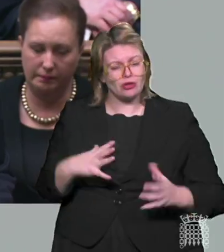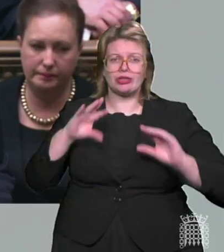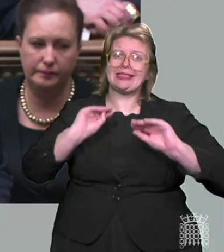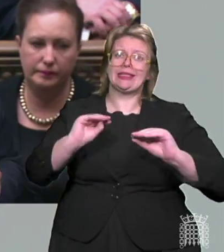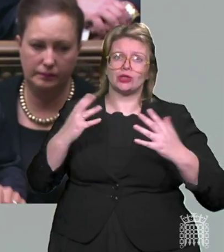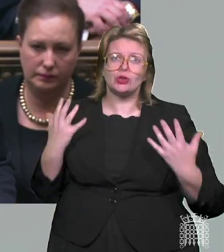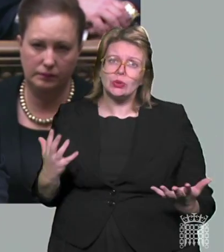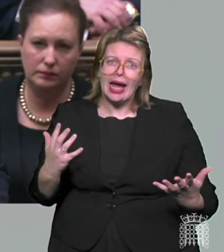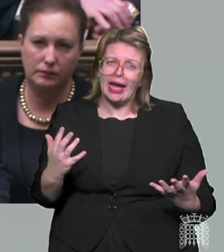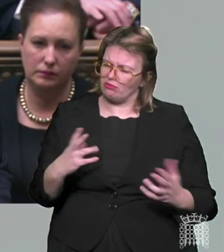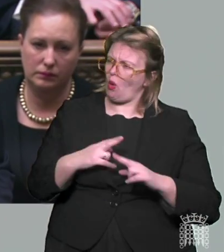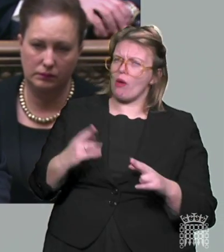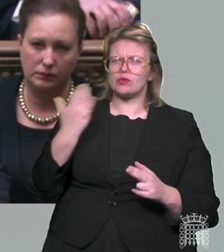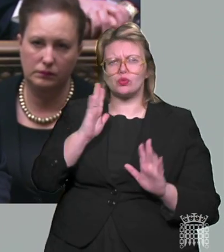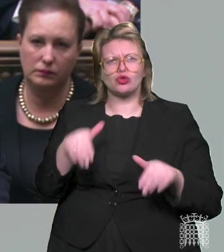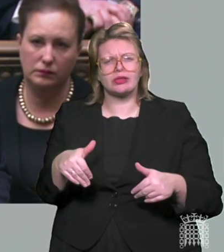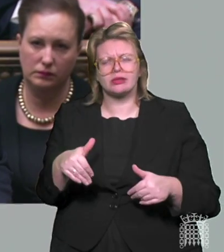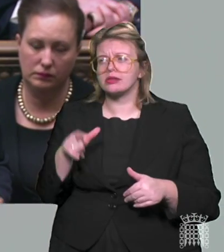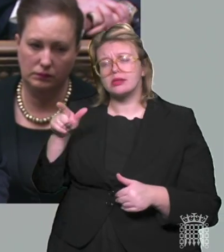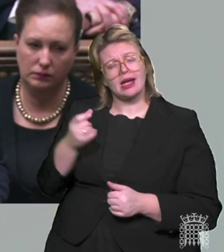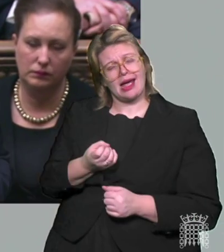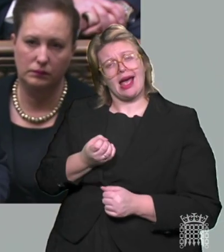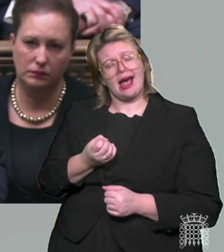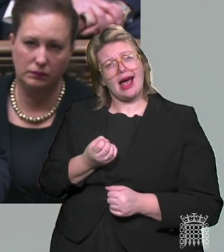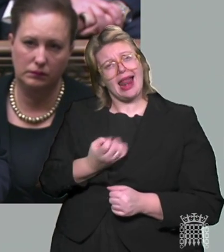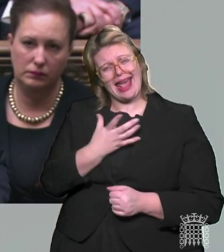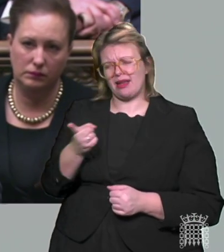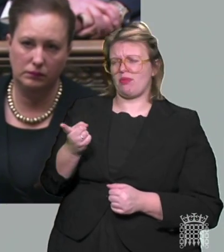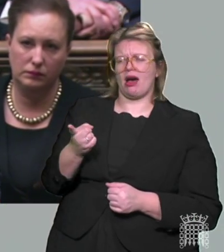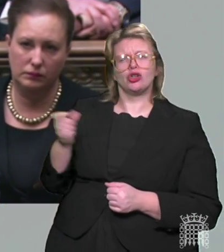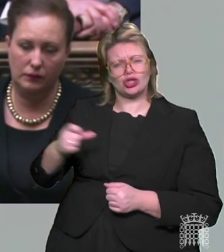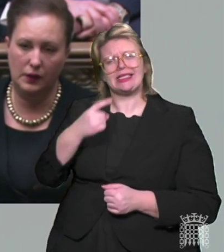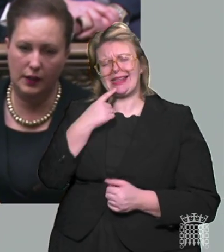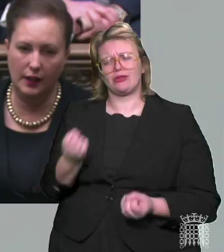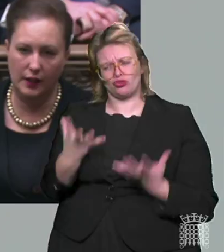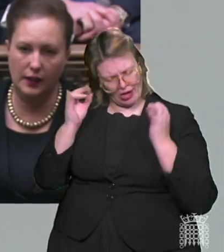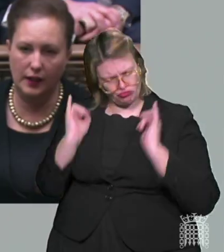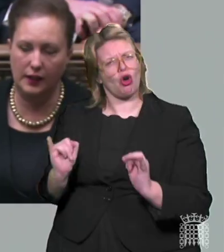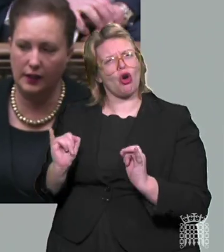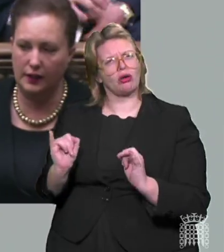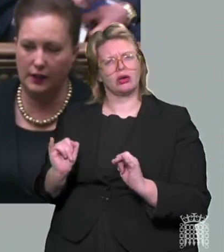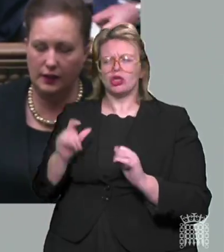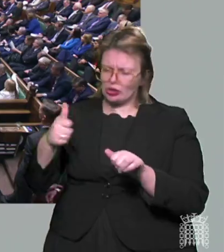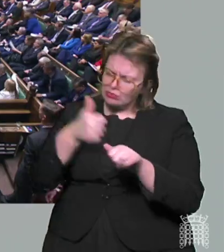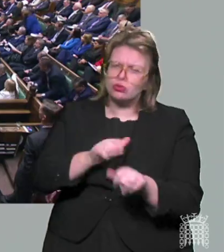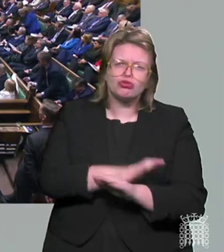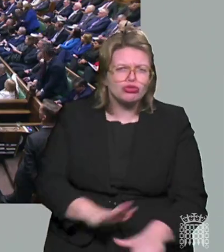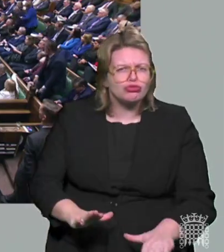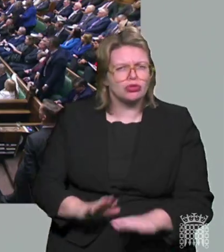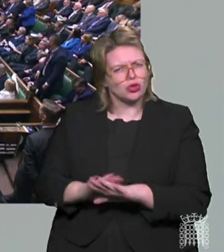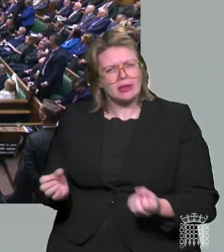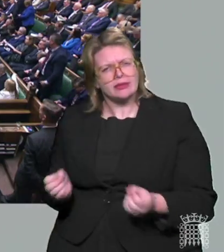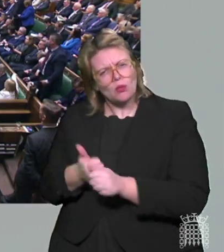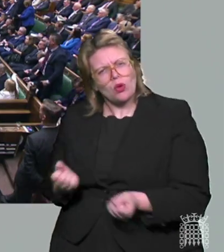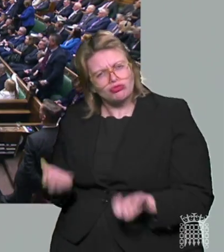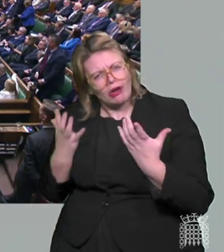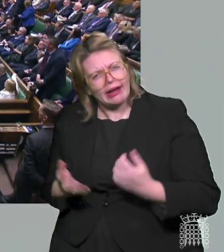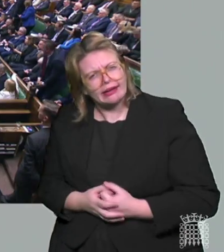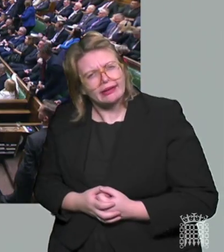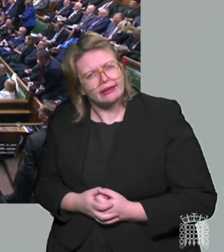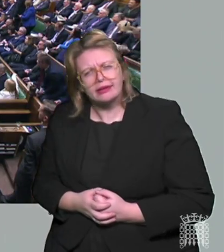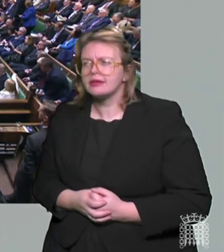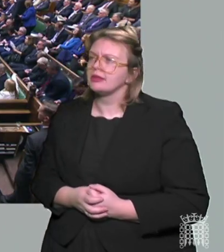The Labour party would do well to say that the strikes are wrong and that we should be backing our schoolchildren.